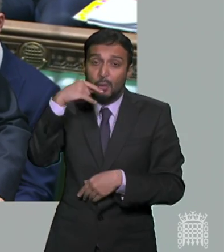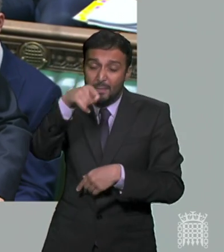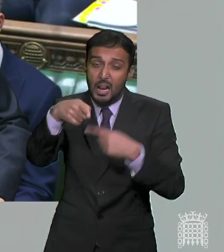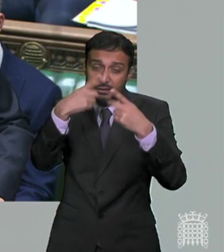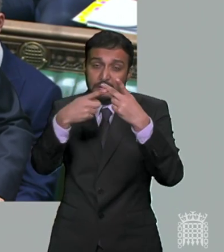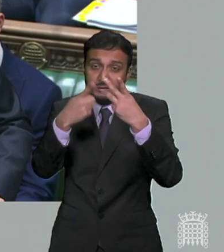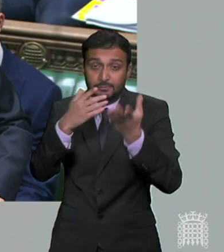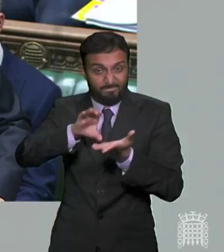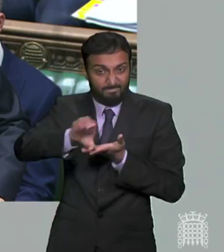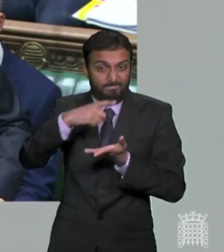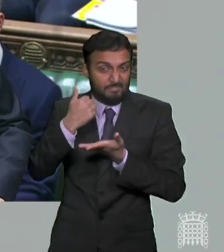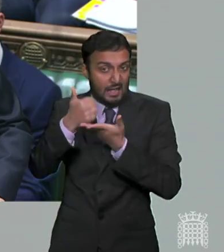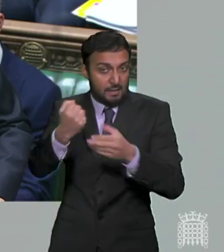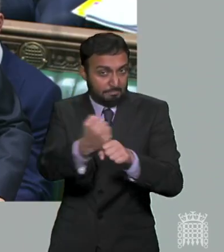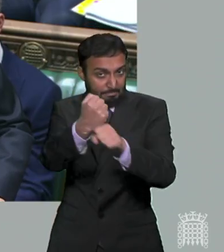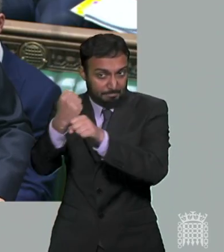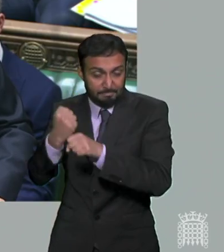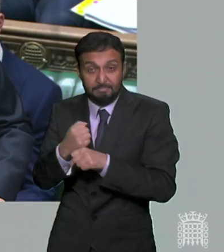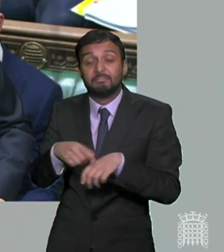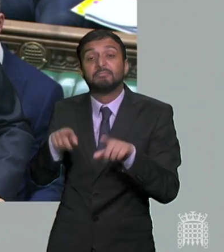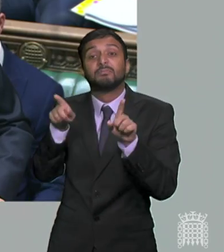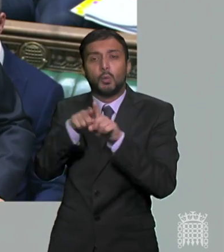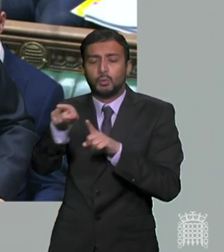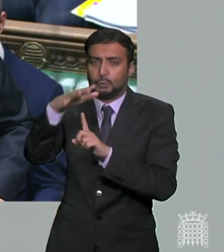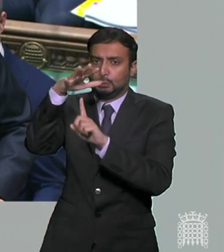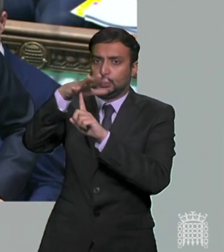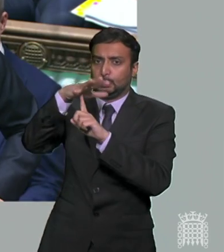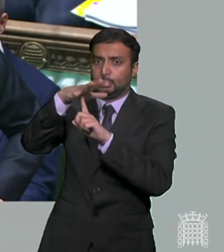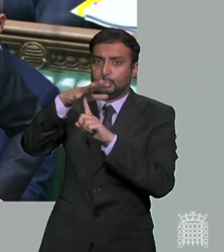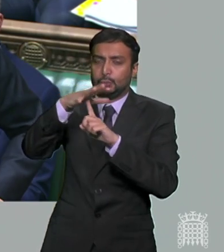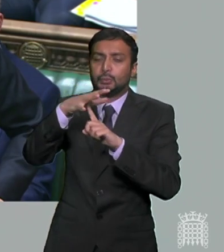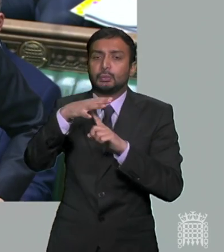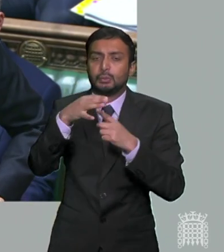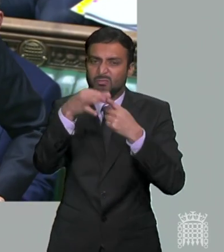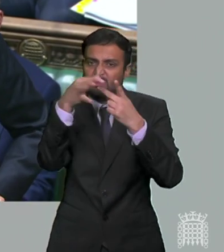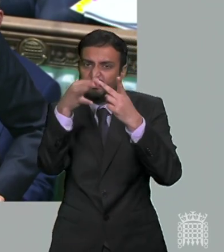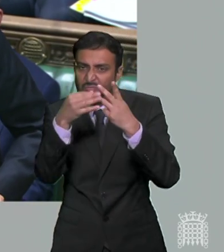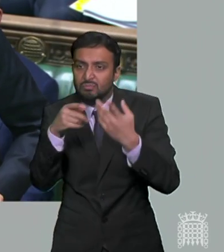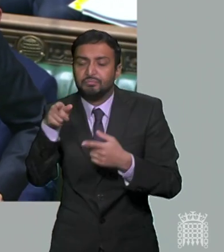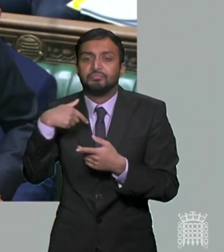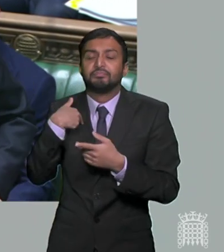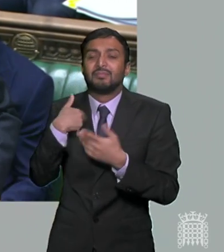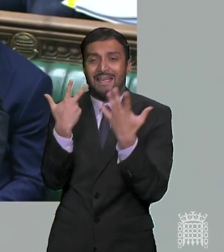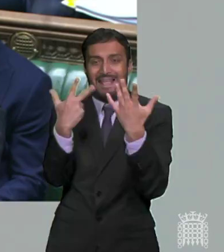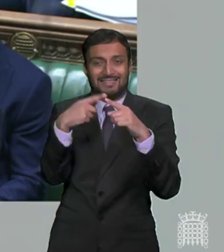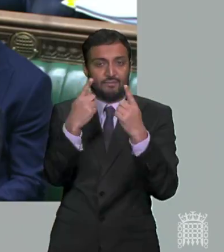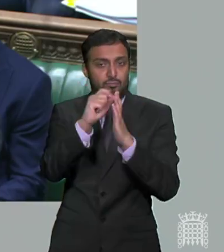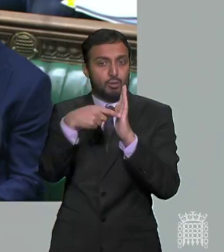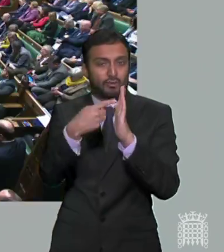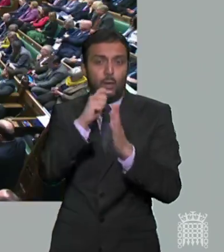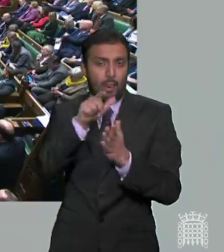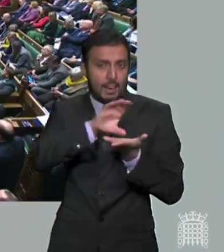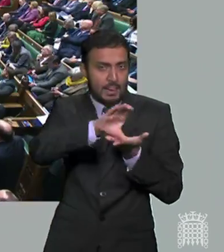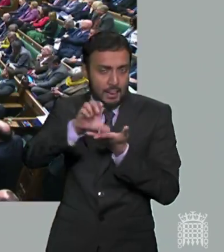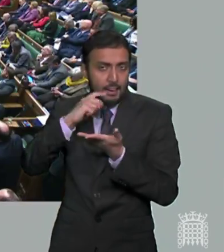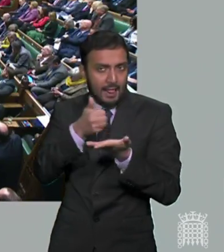We are also working with the Government to repair critical infrastructure, with eight projects identified by UK Export Finance to be delivered in the near future.